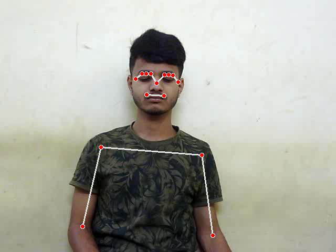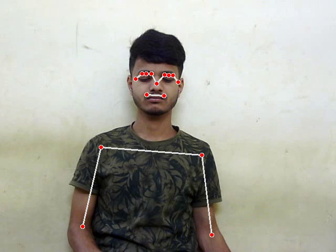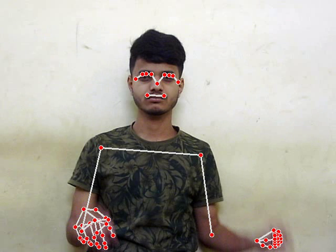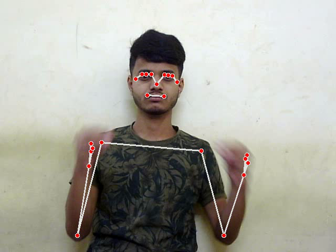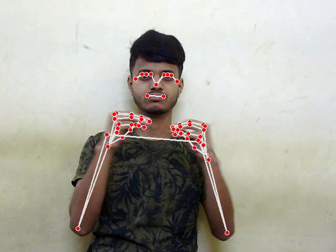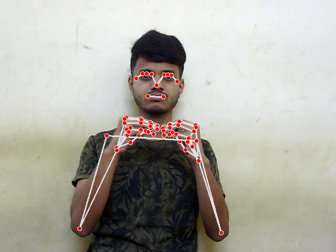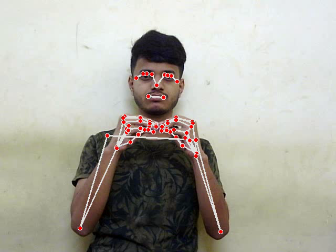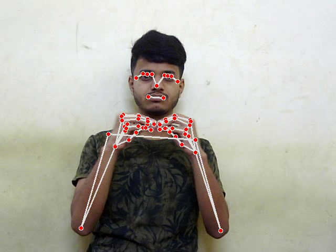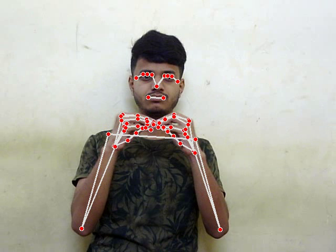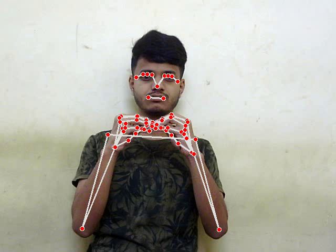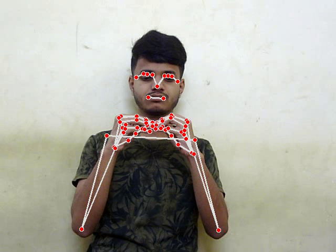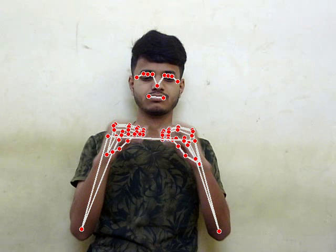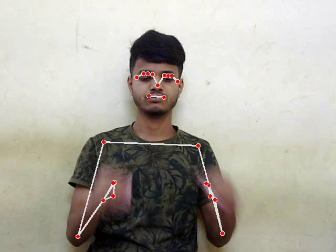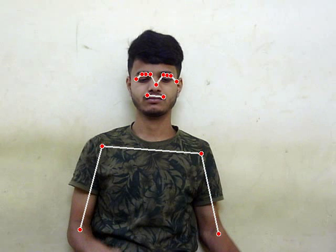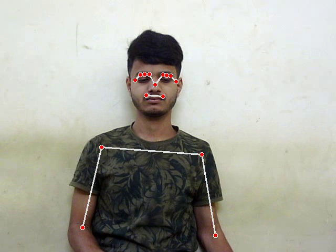more